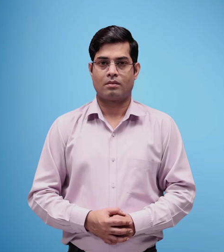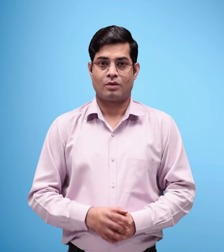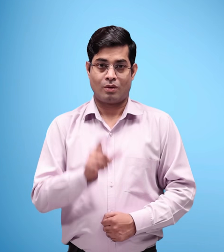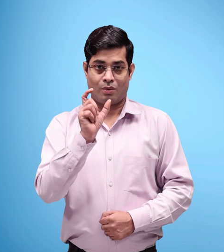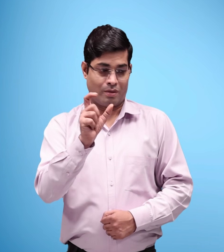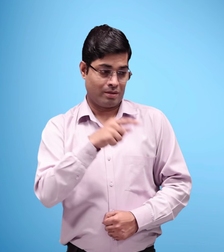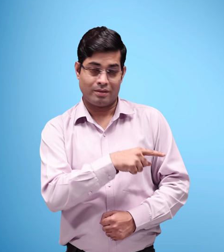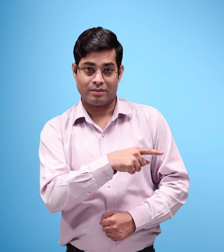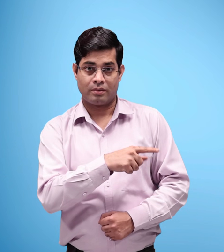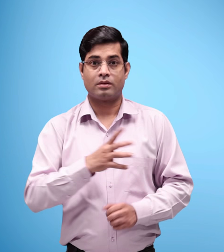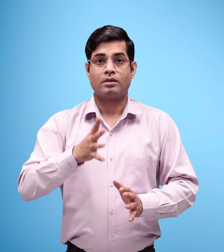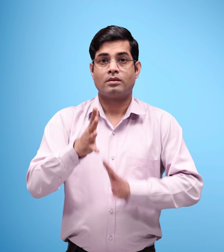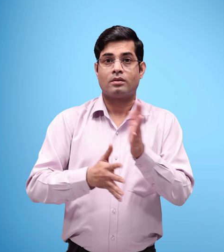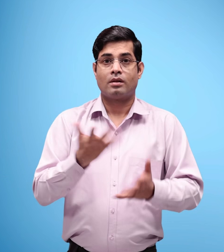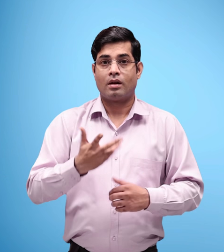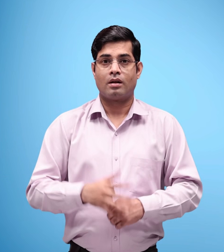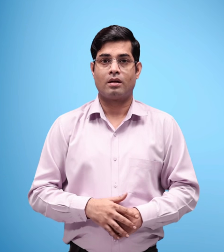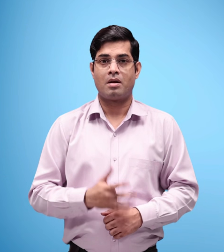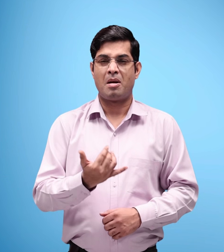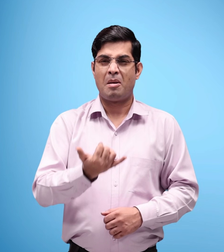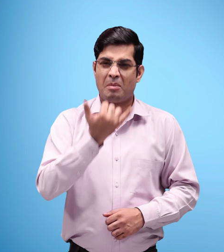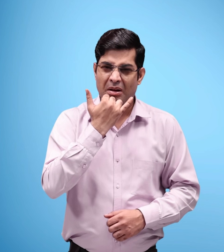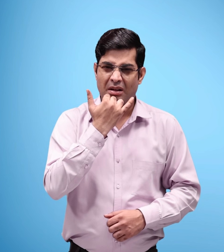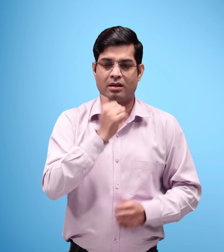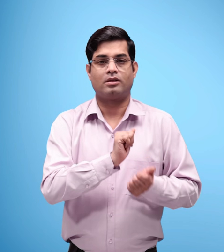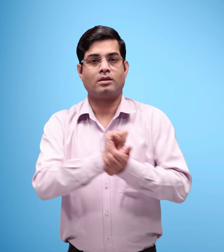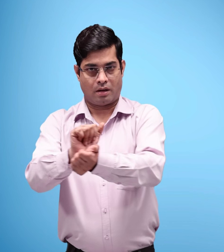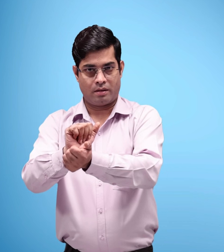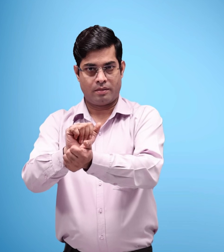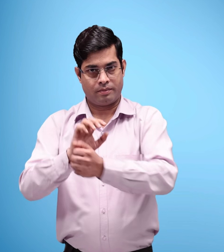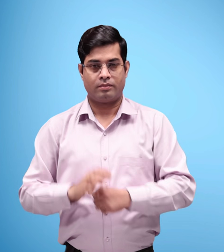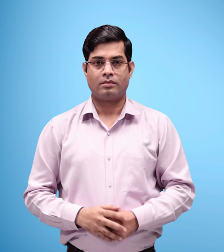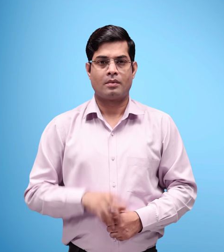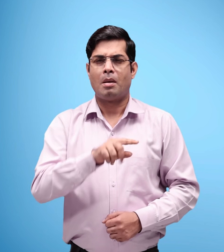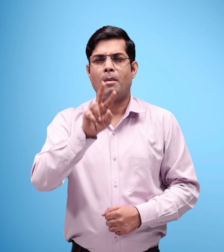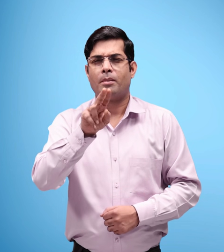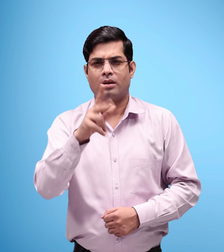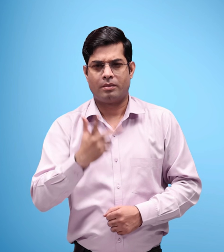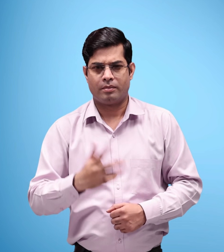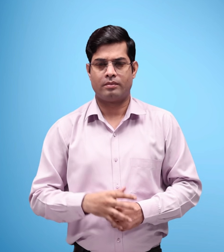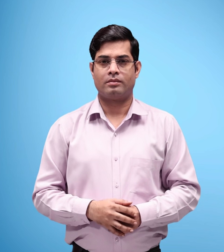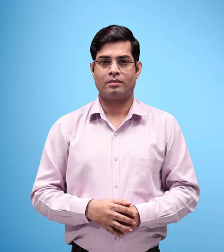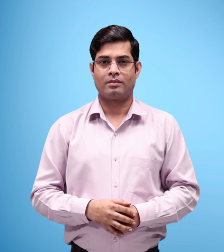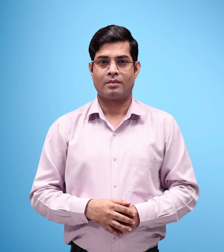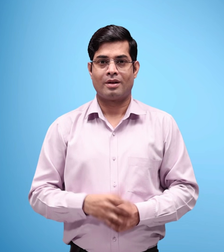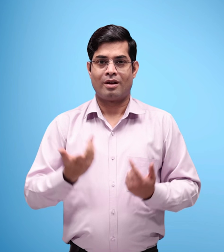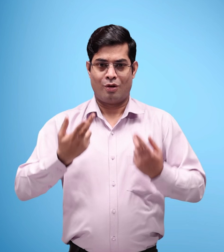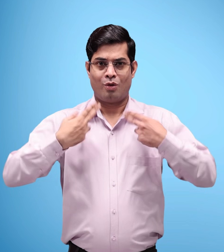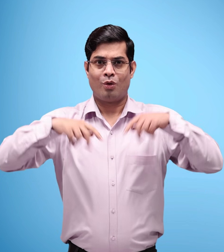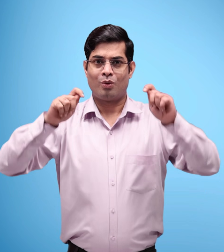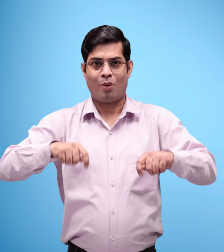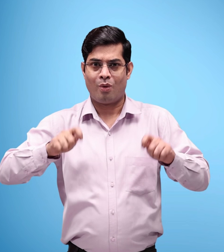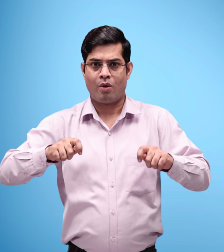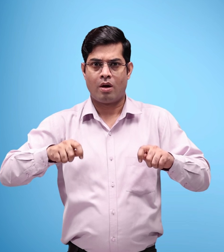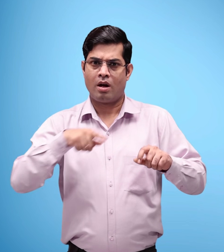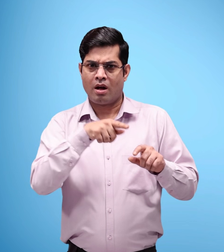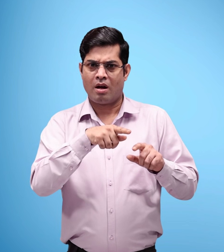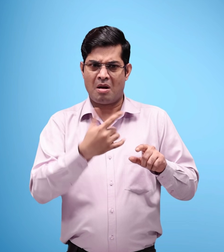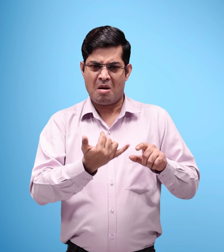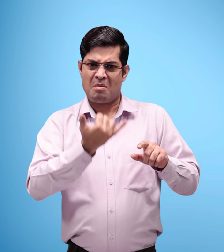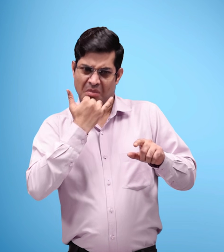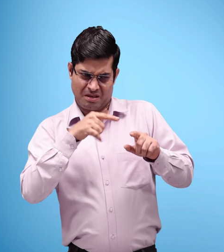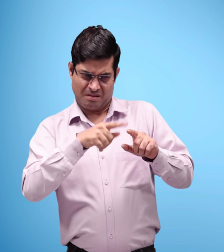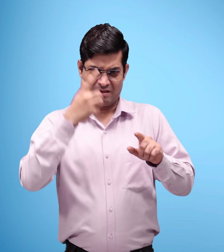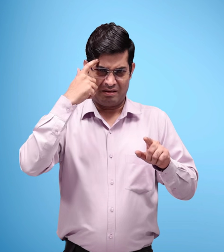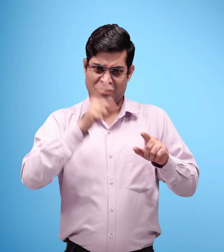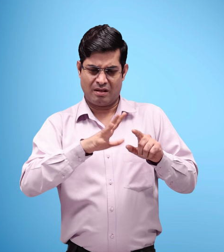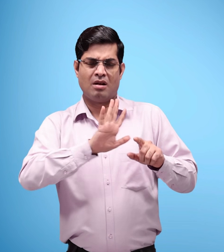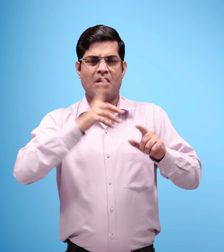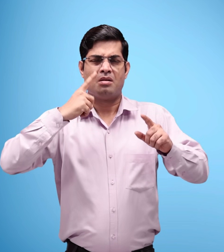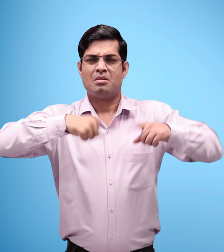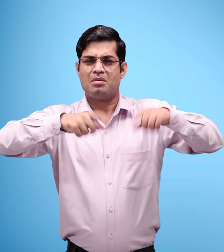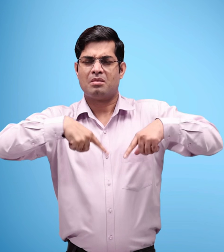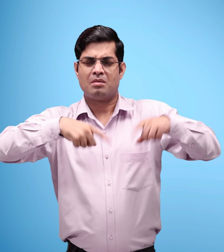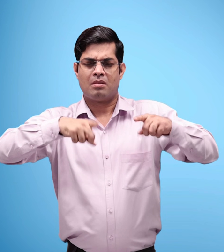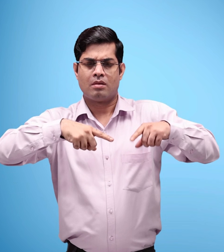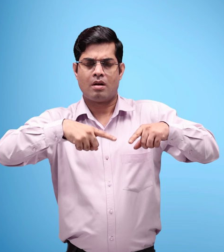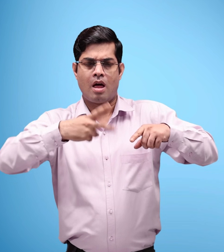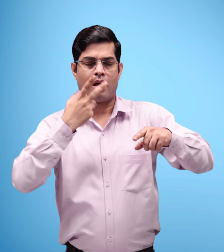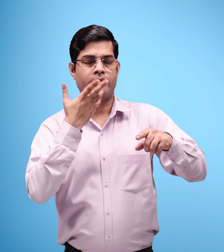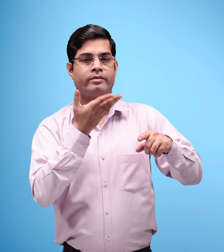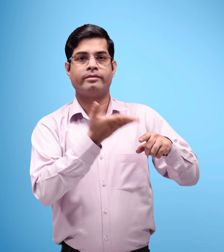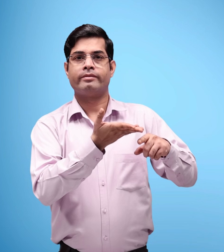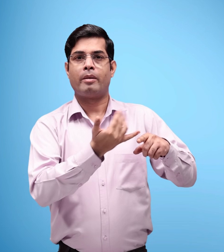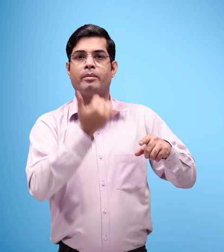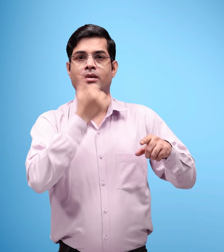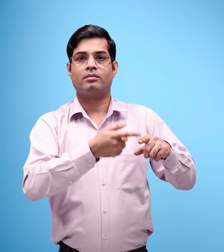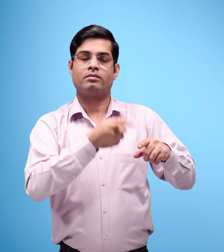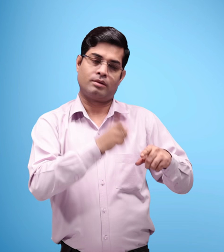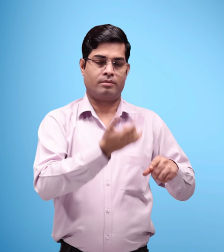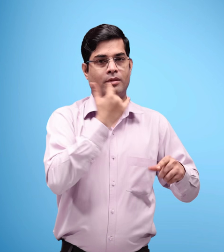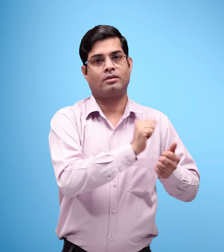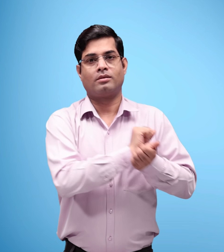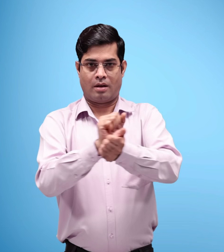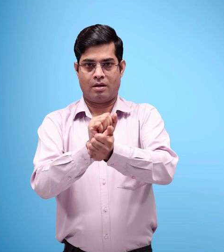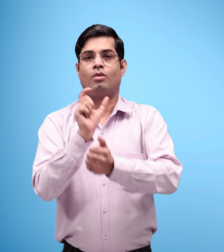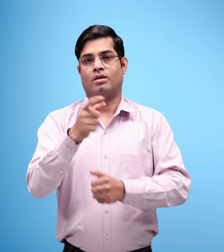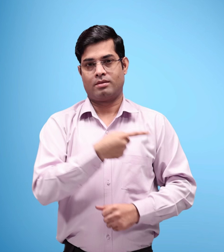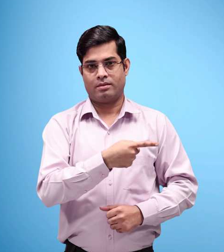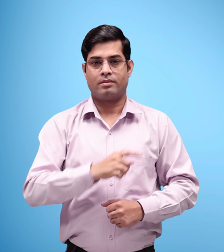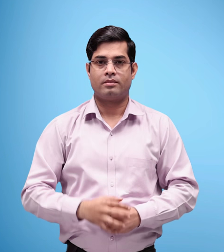Convict This sign means convict. This refers to the court declaring that a person is guilty of the crime which he/she was tried for by the court.